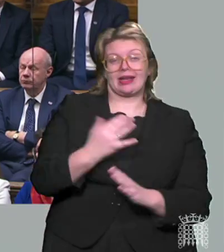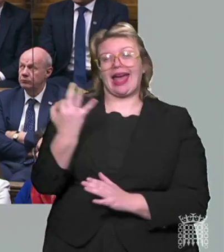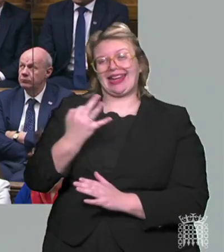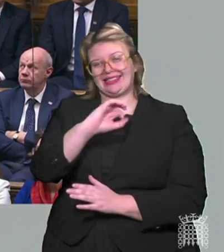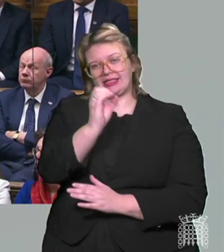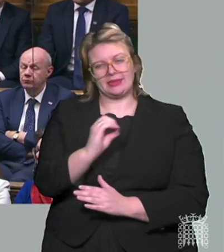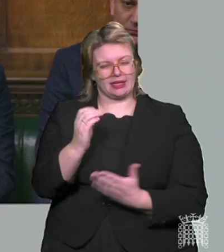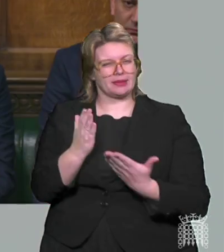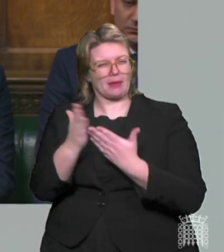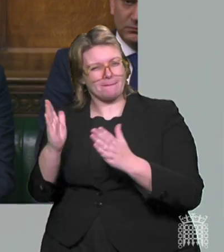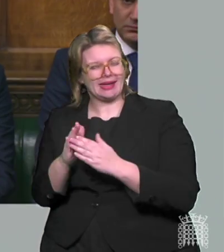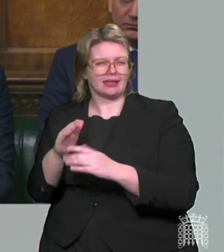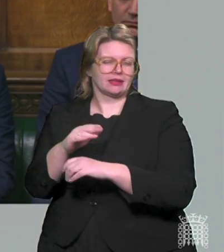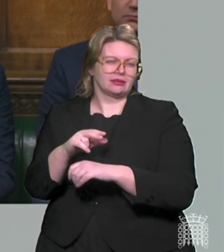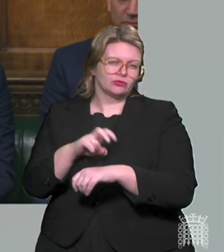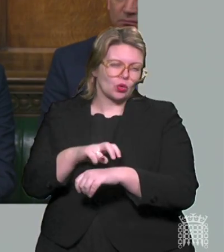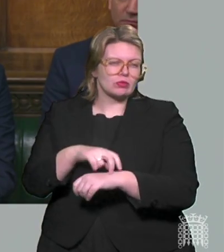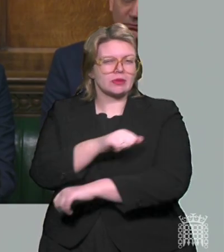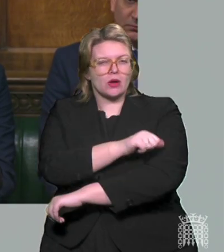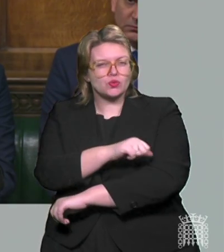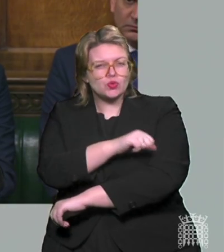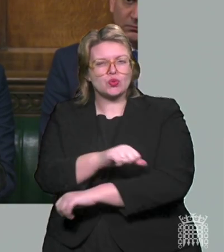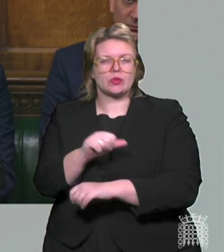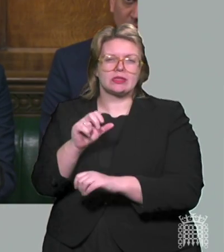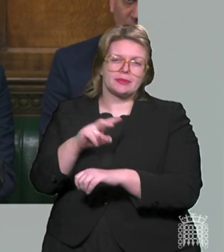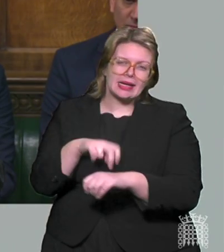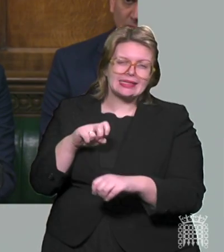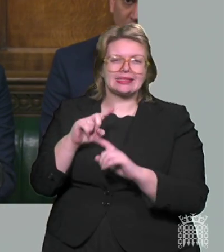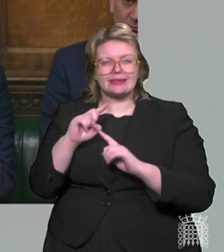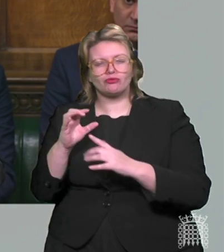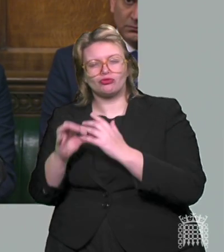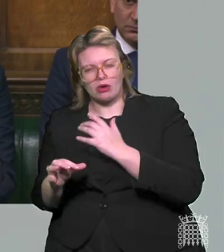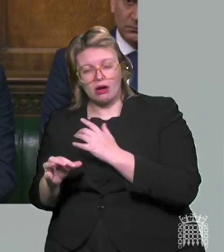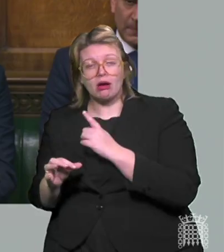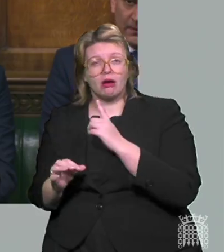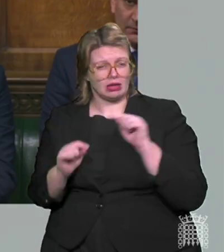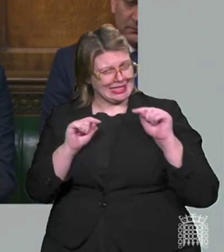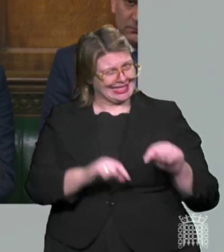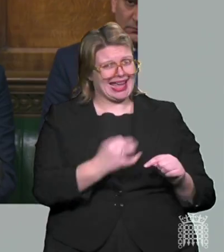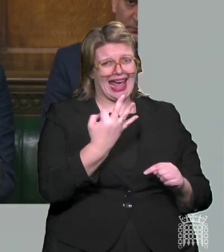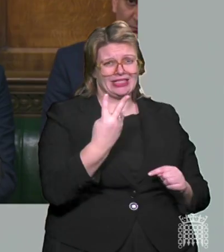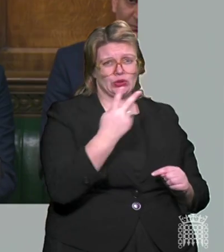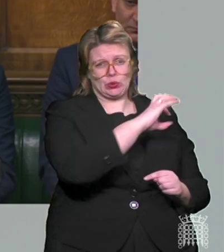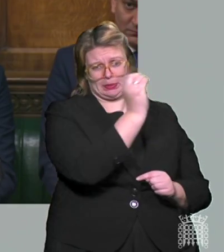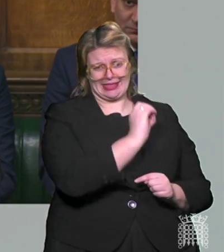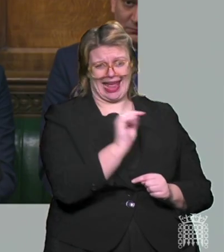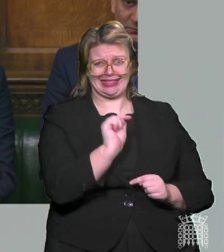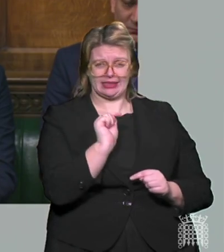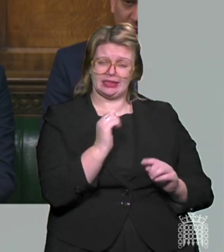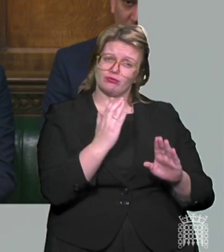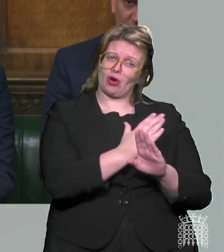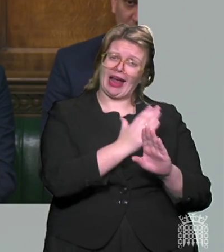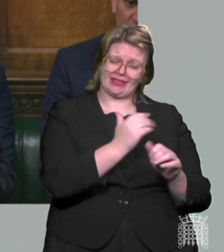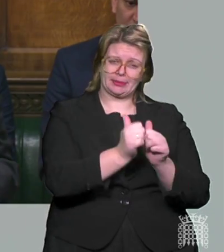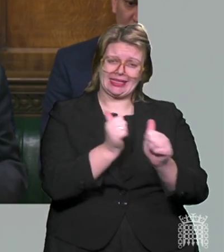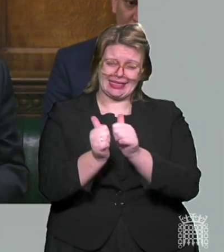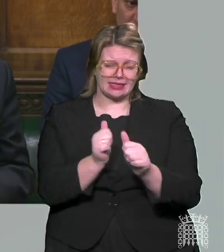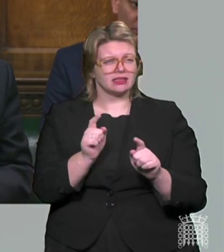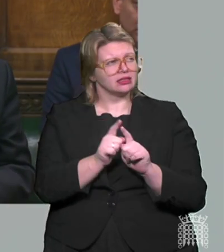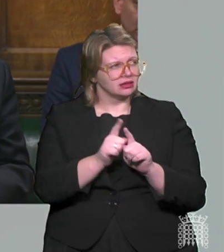Most of those private sector jobs are in the small businesses on which we will depend for wealth creation and prosperity in future.